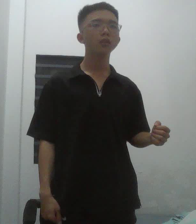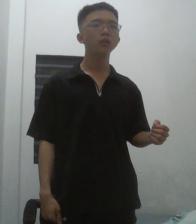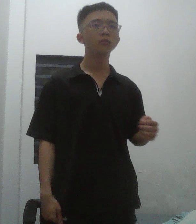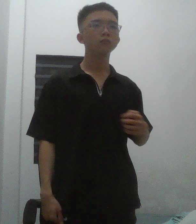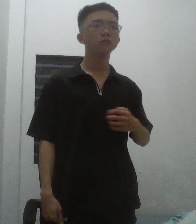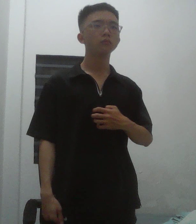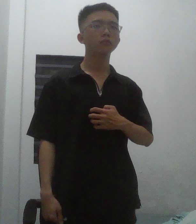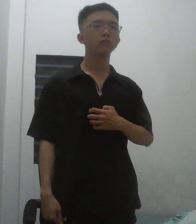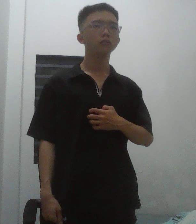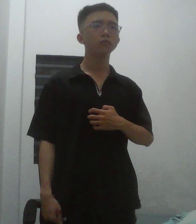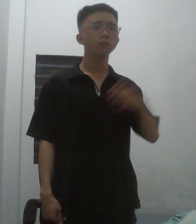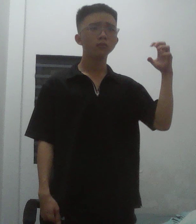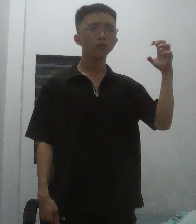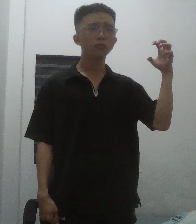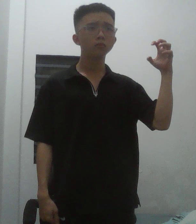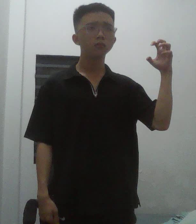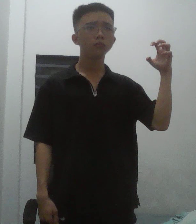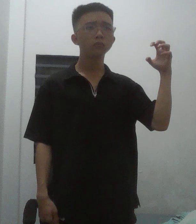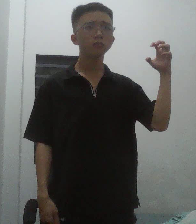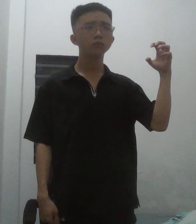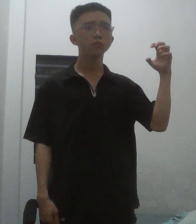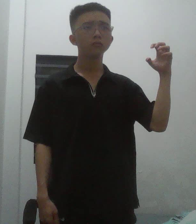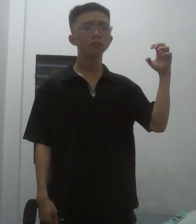tuc gian